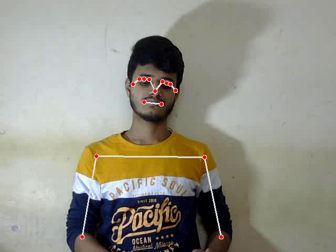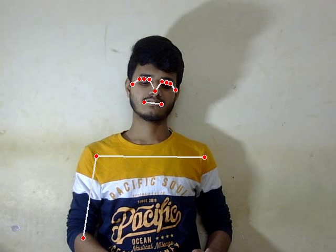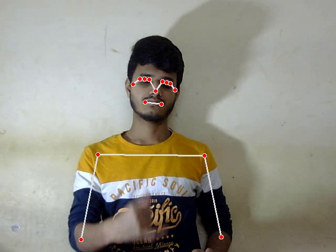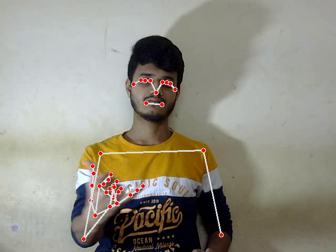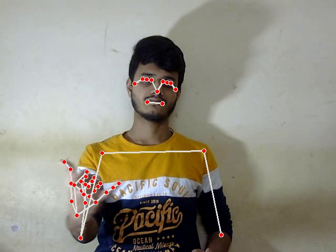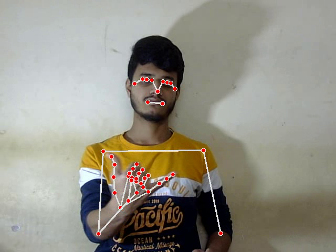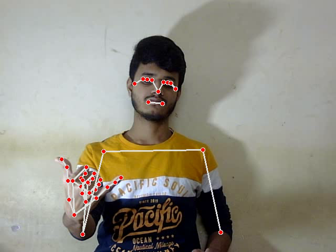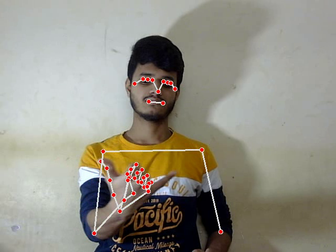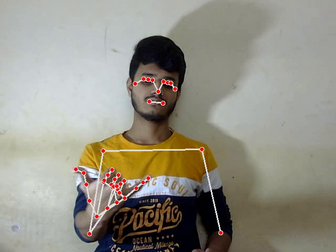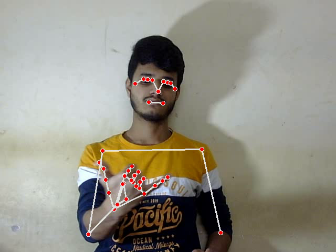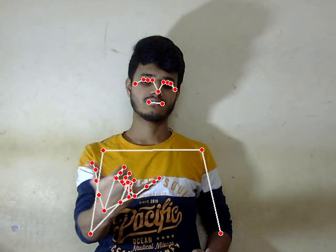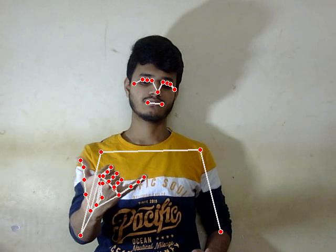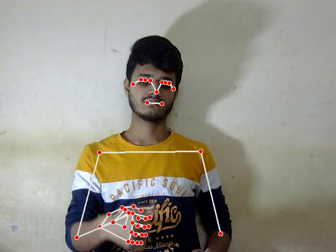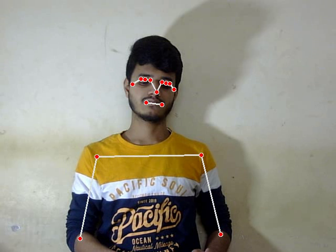same